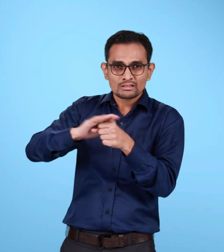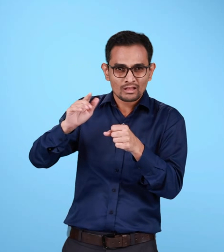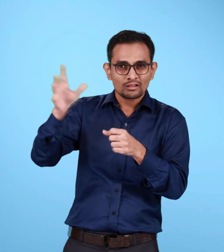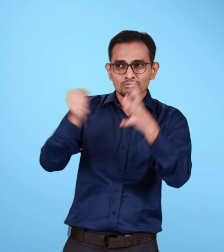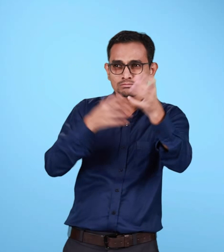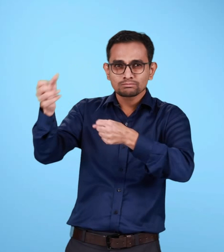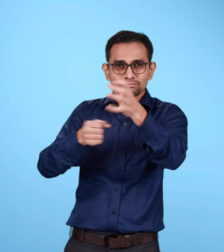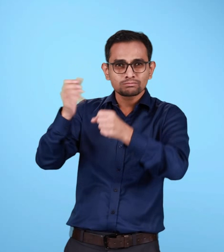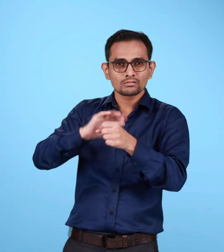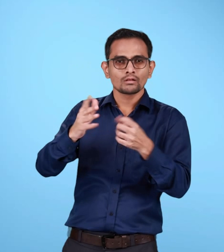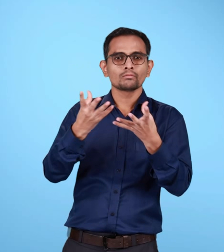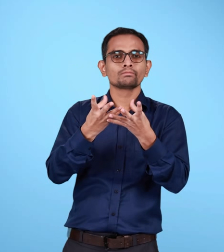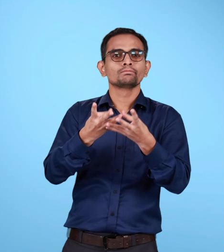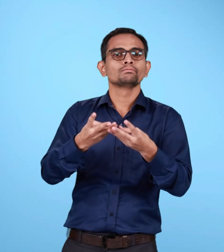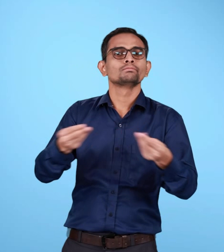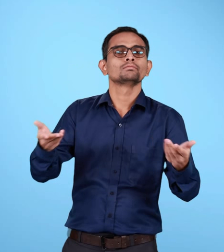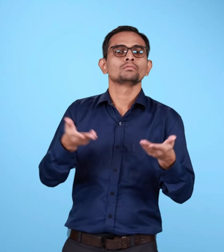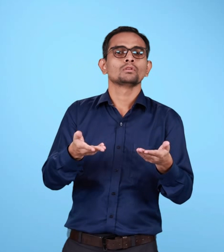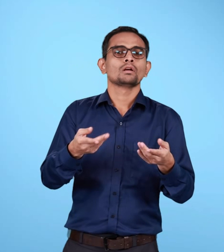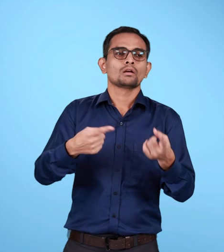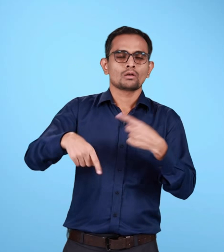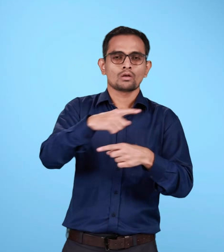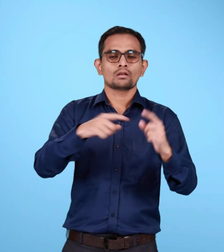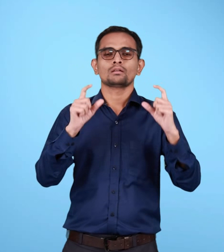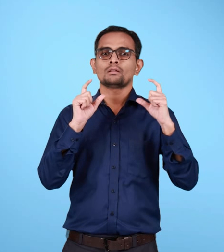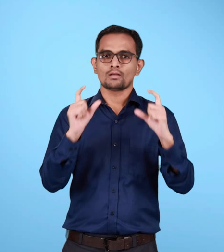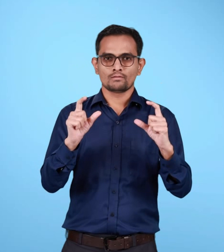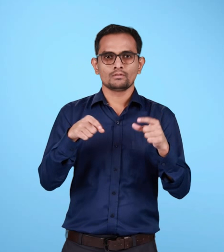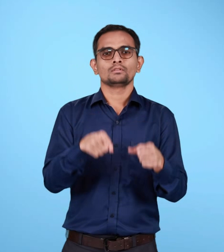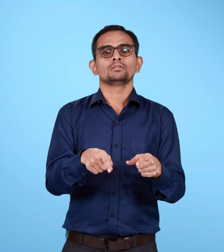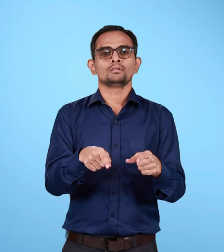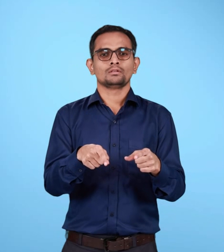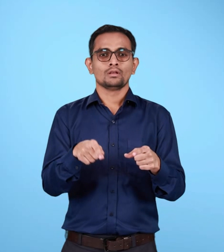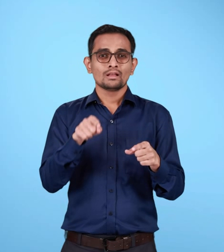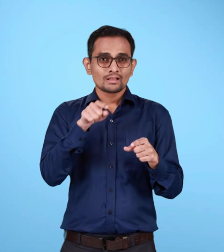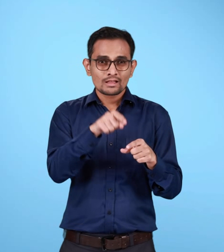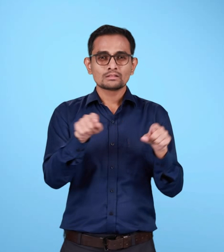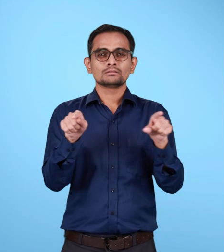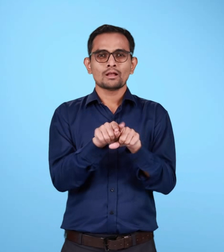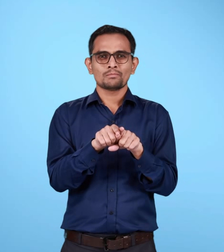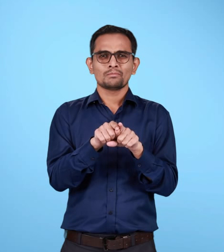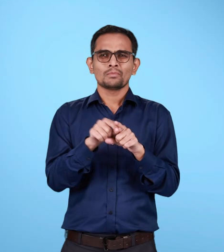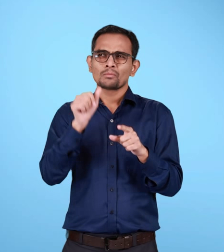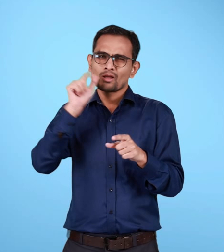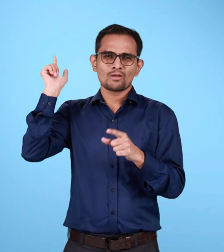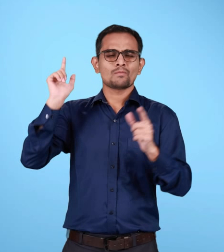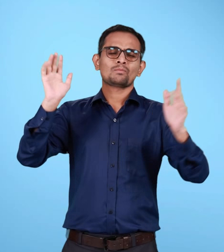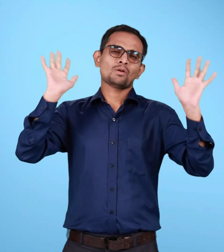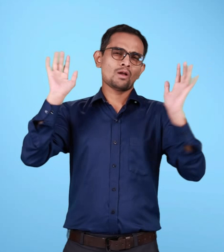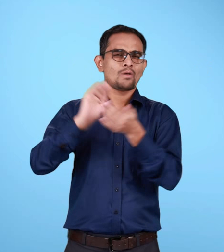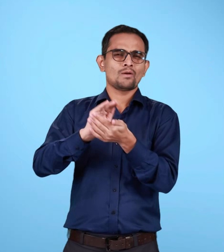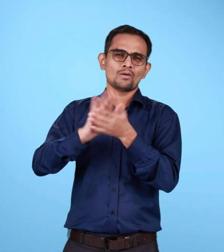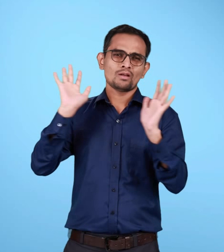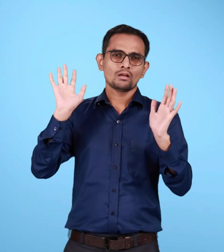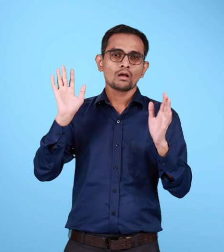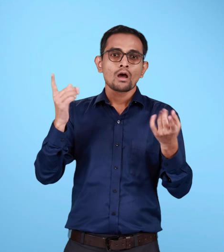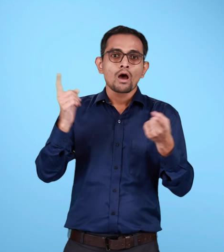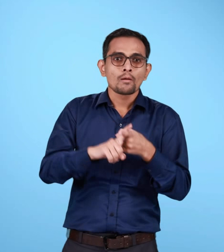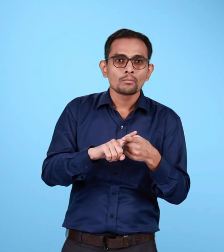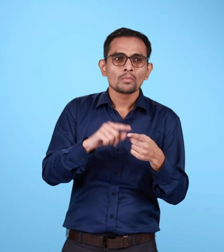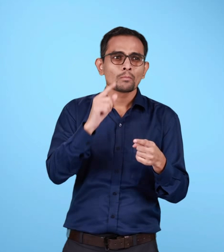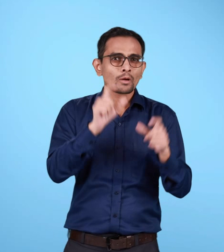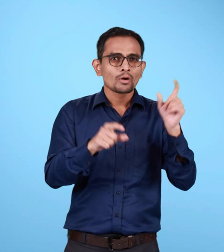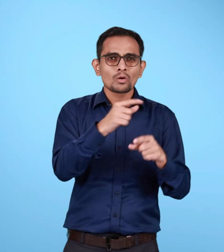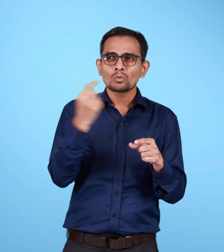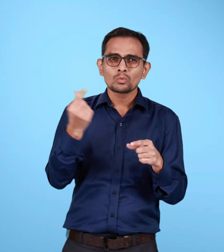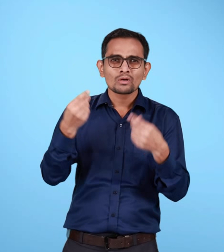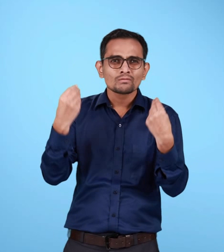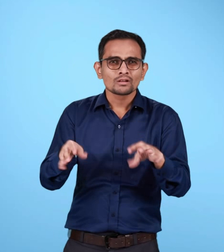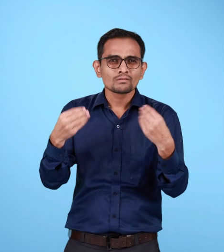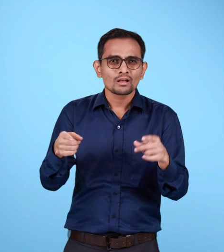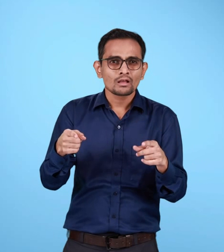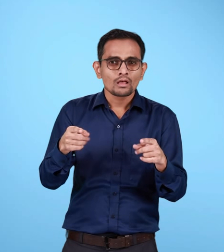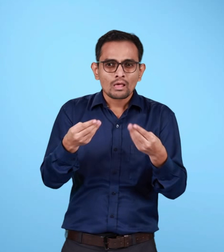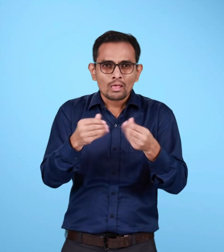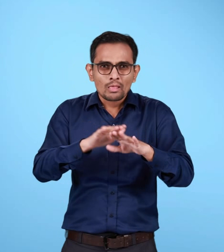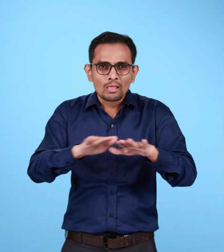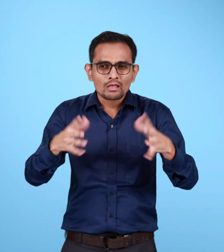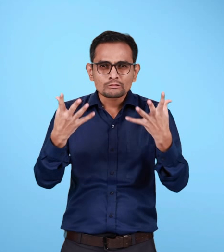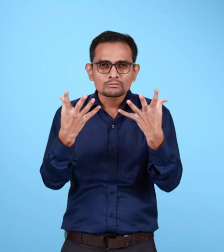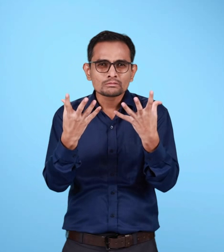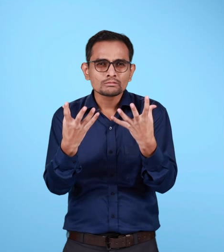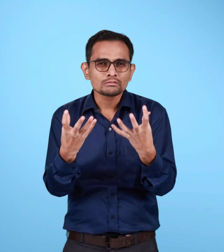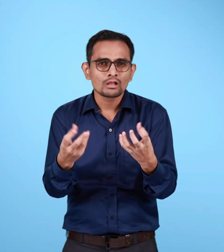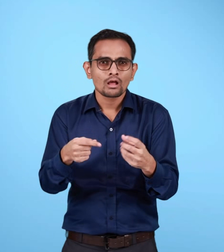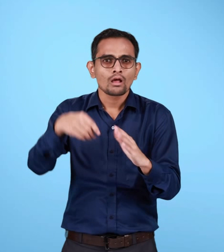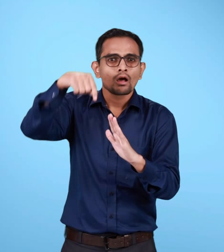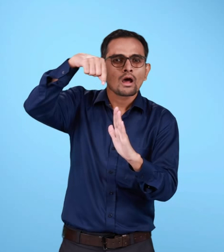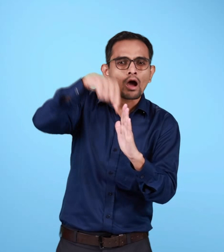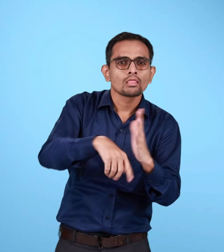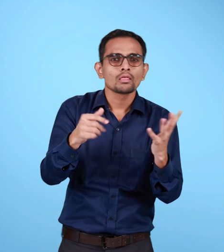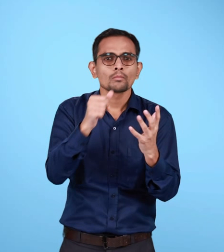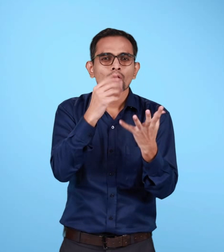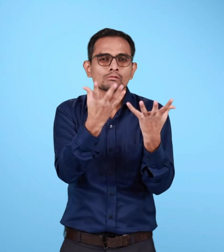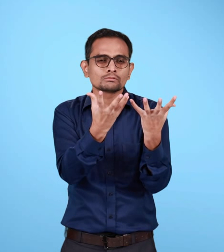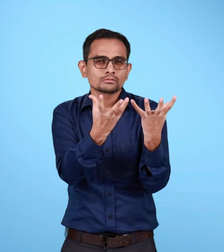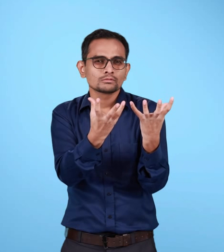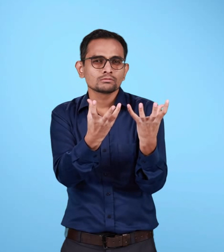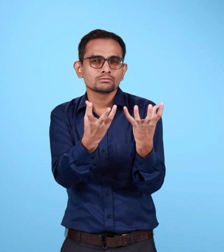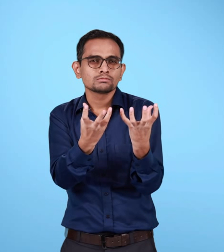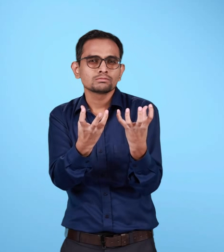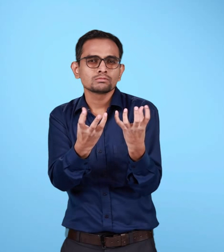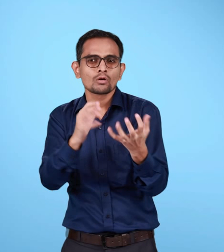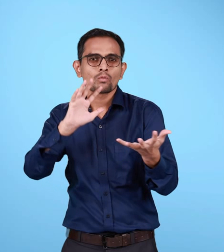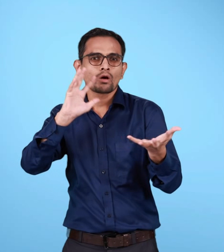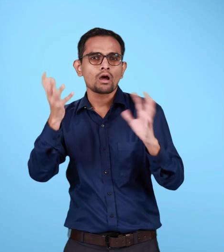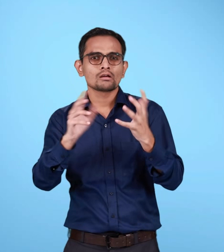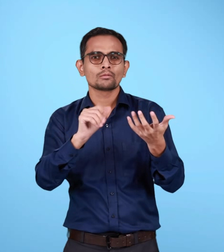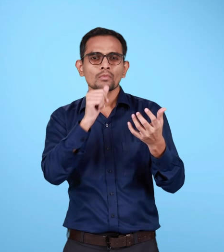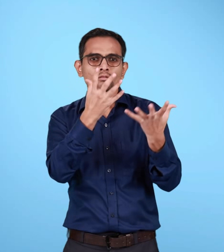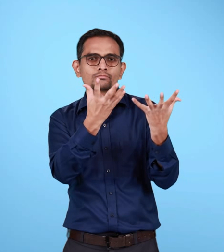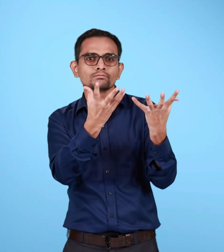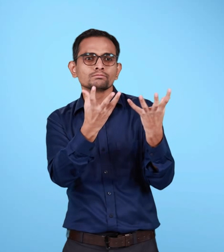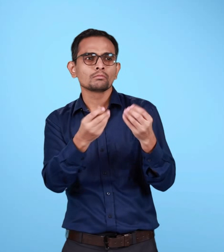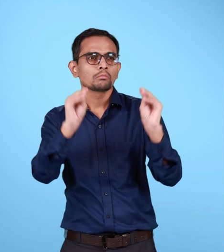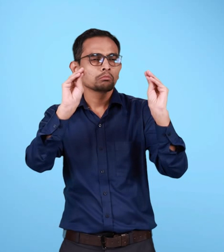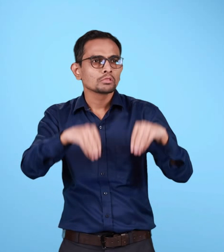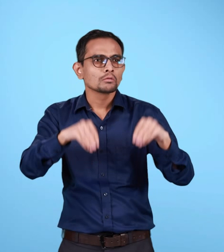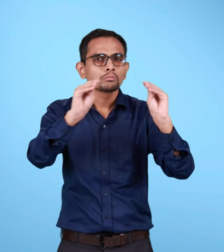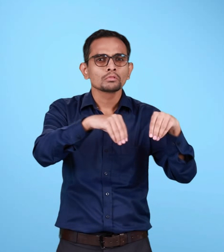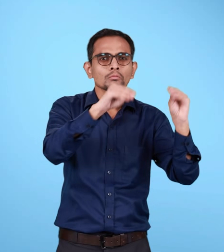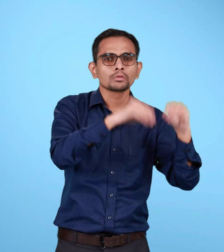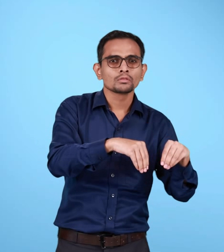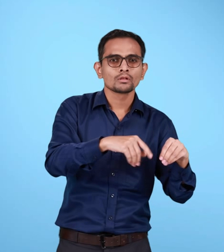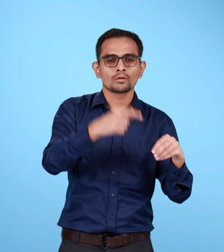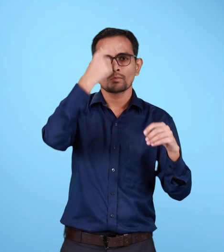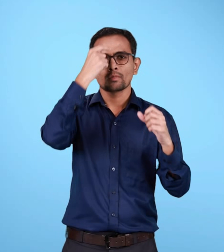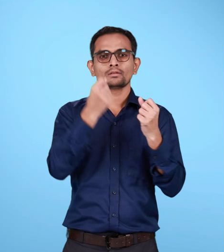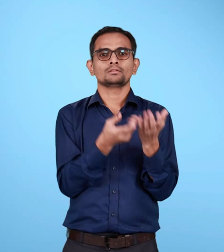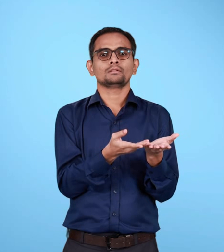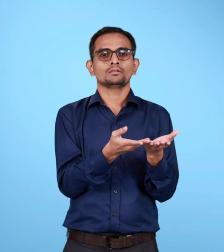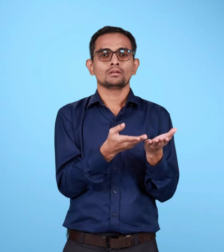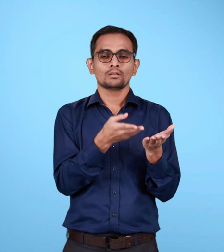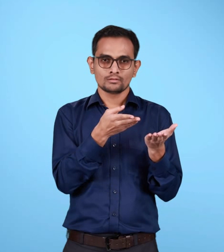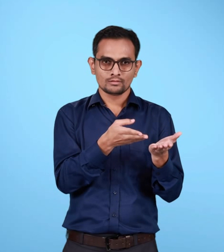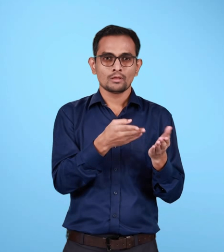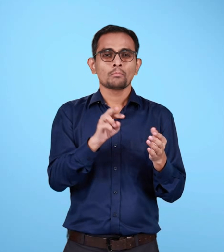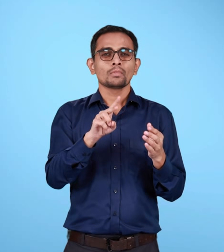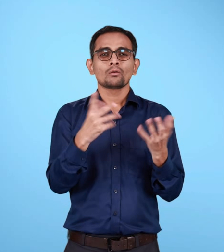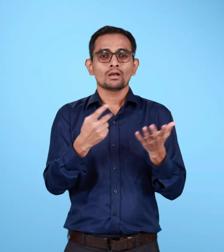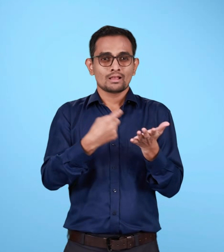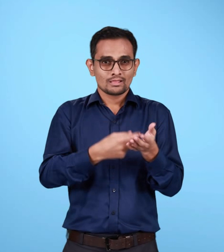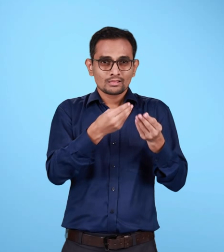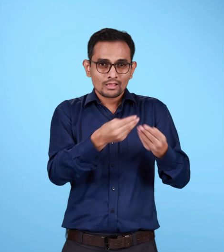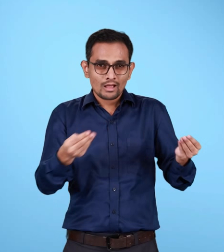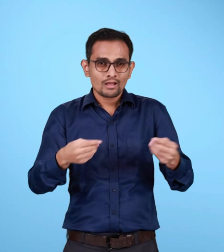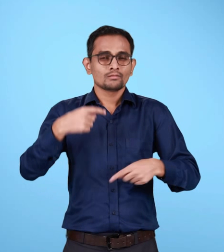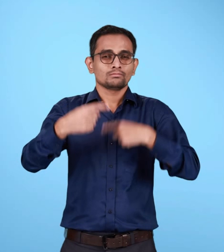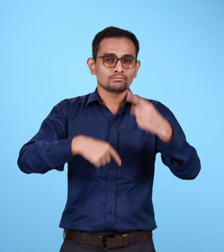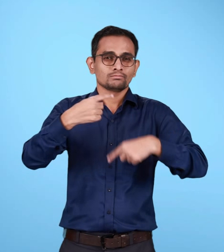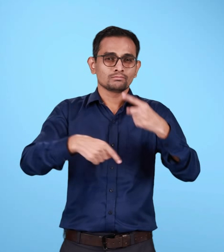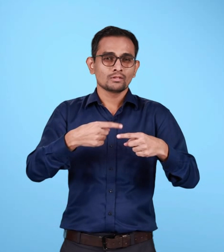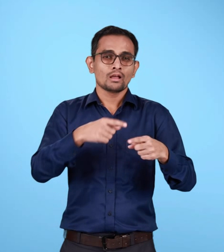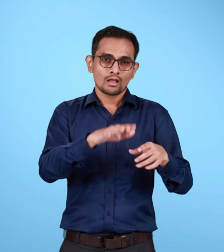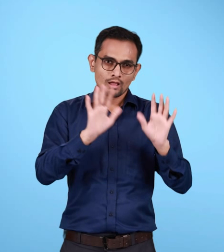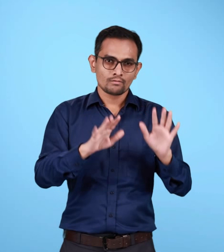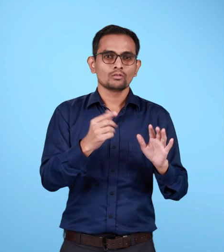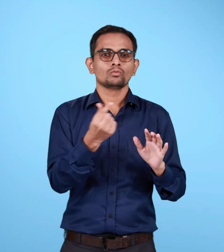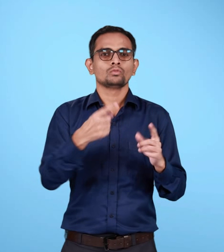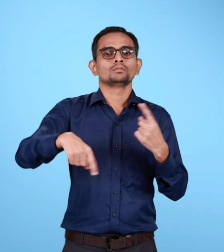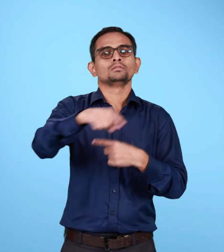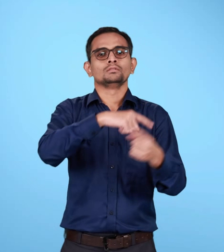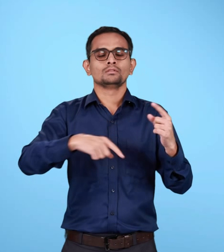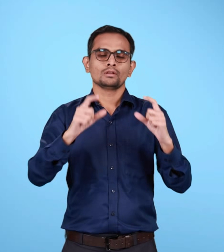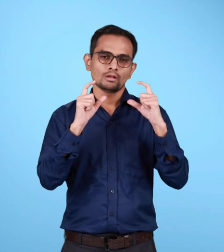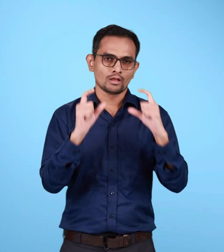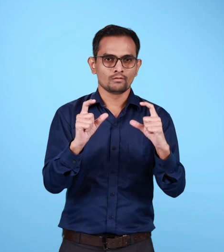renewable resource. But shortage and drying up of natural water sources is a major problem in many parts of the world today. Therefore, renewable resources need to be used